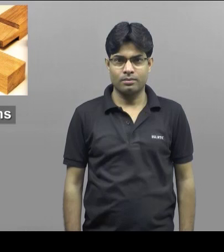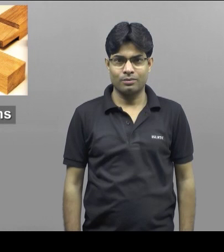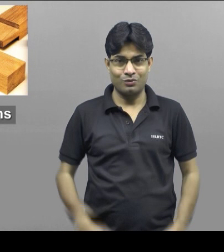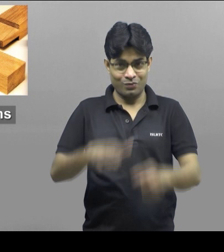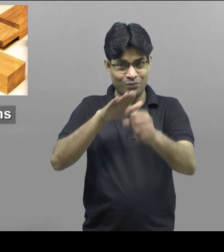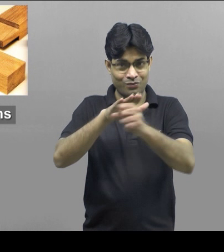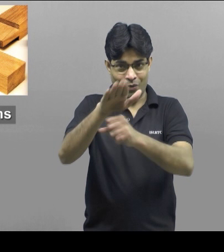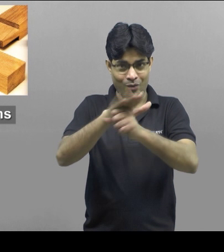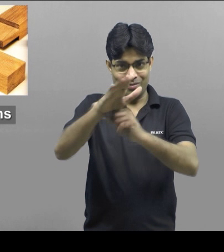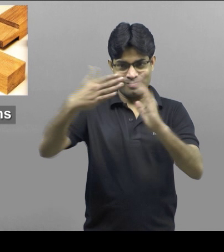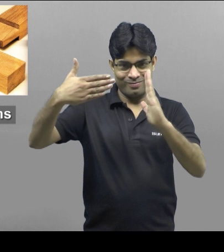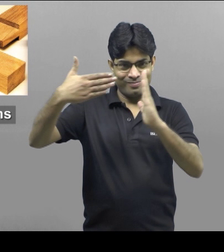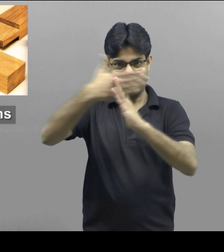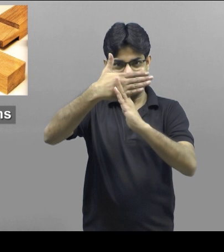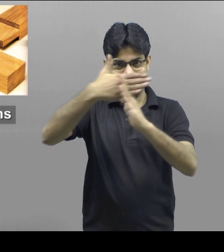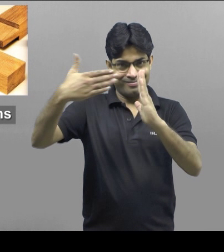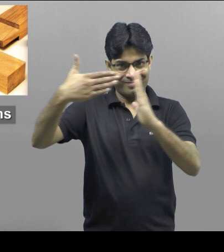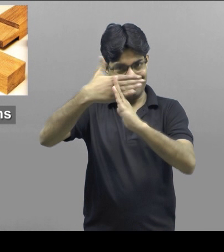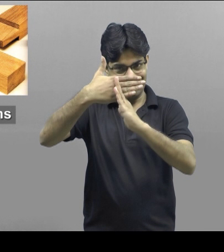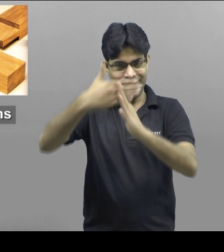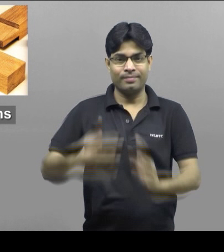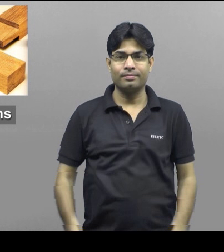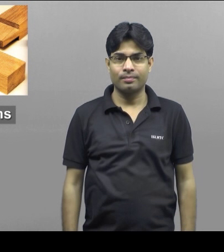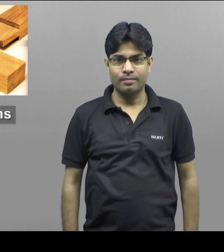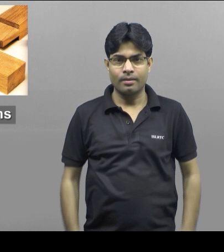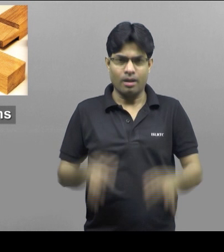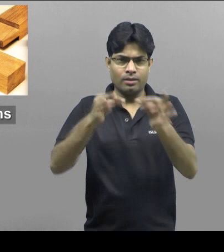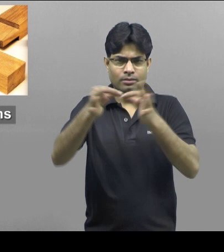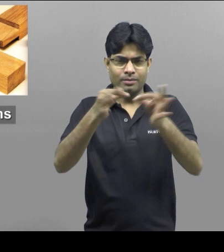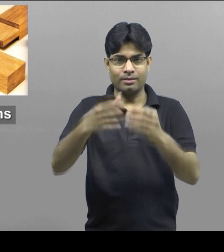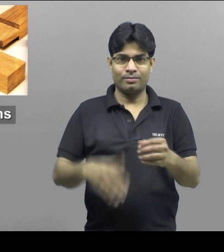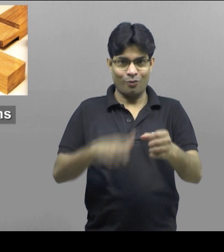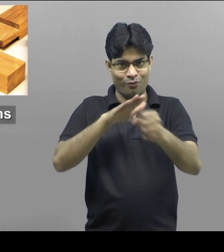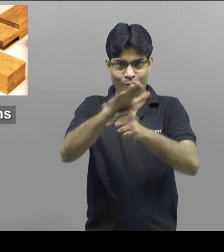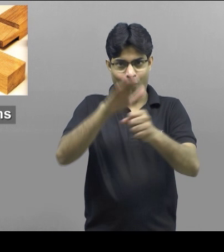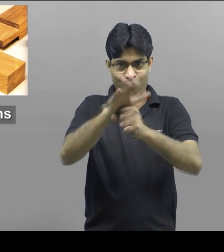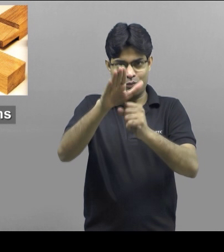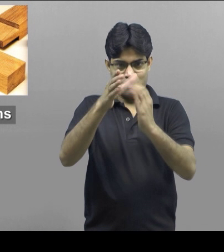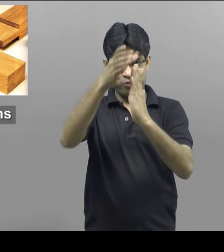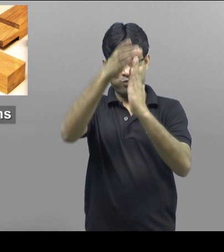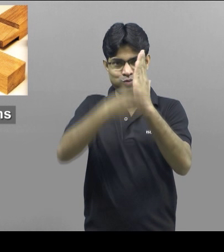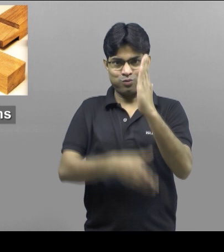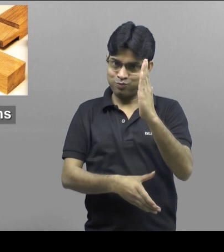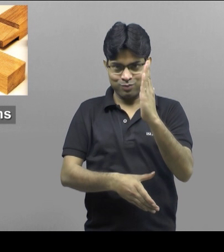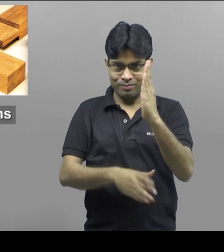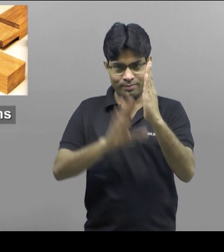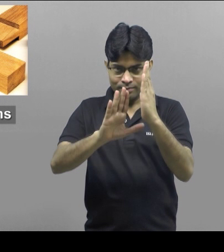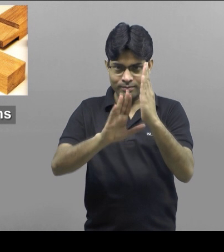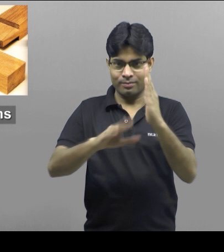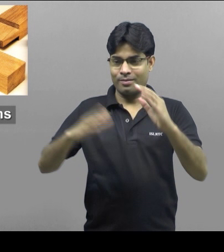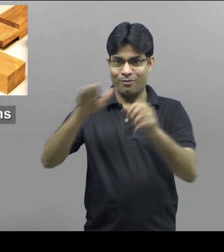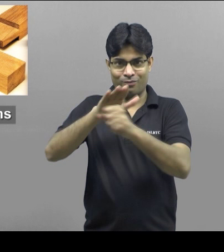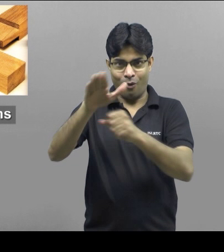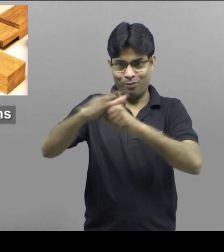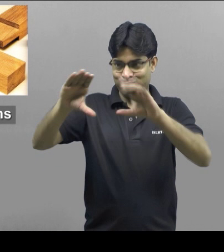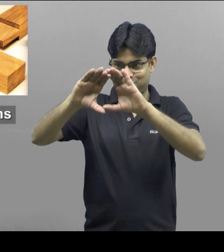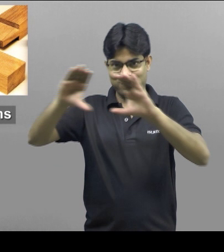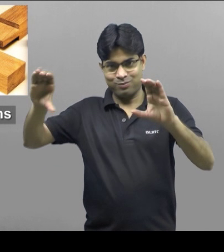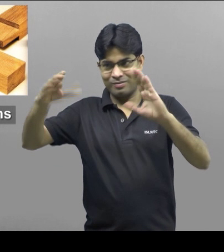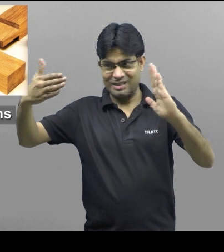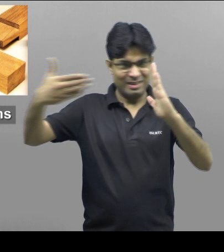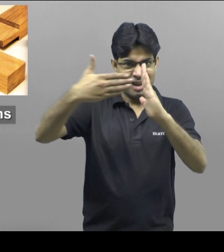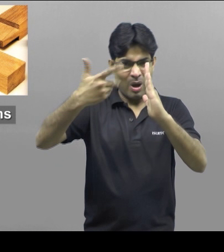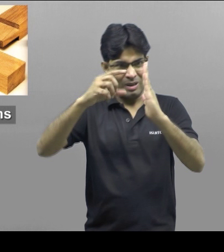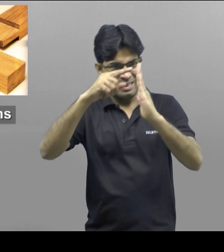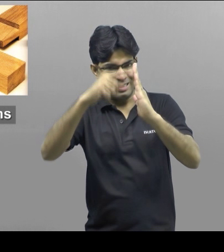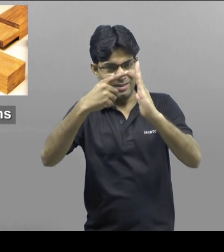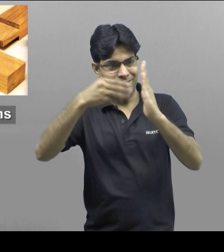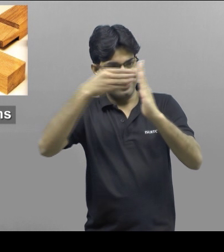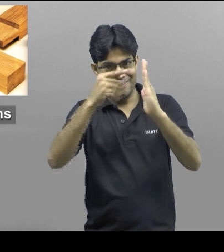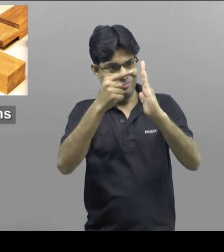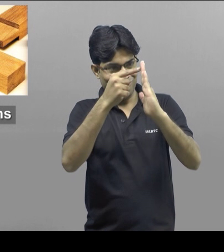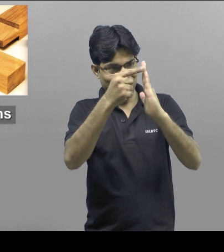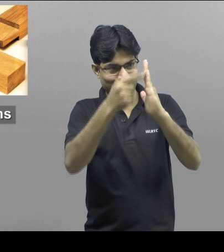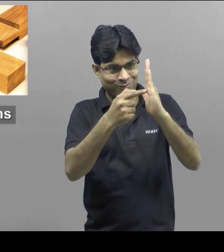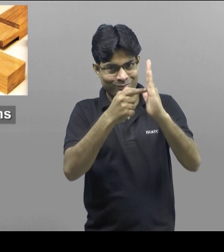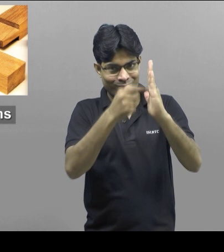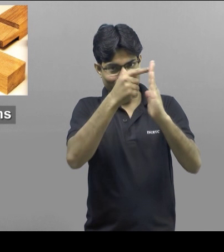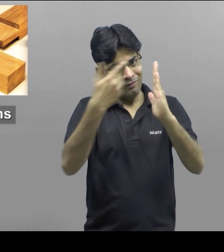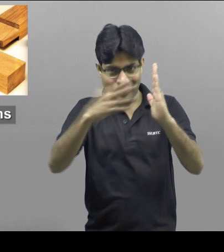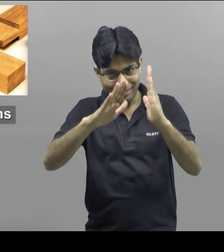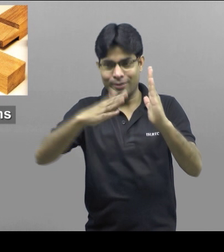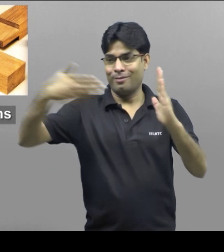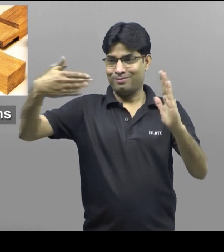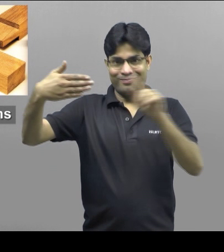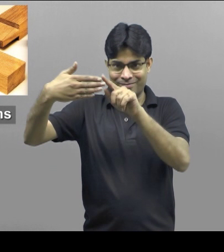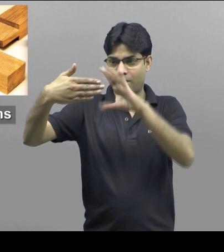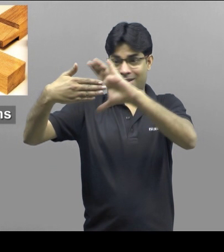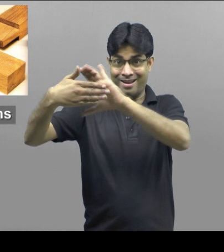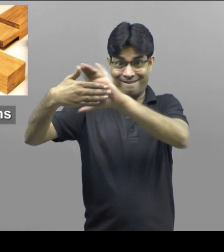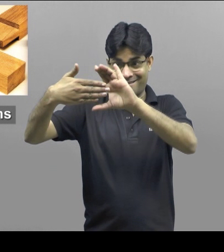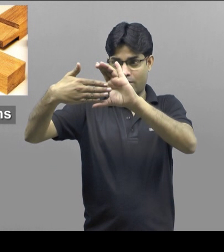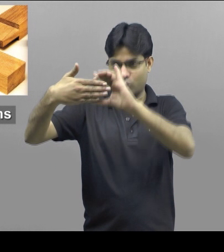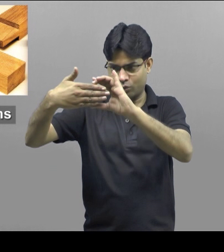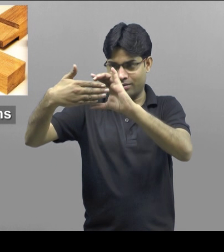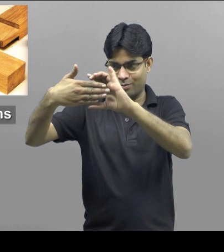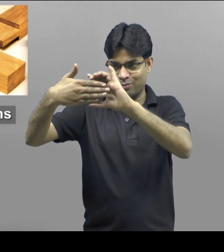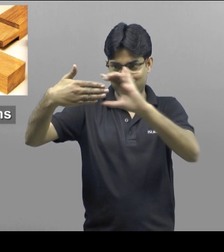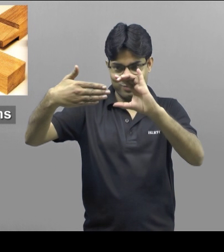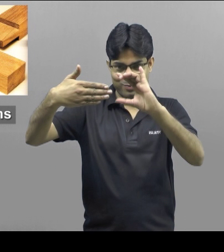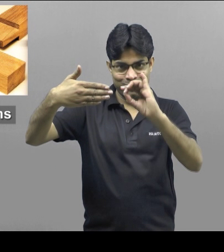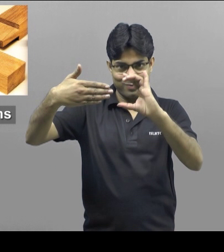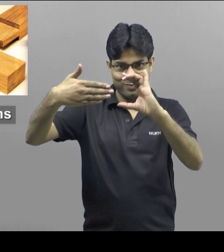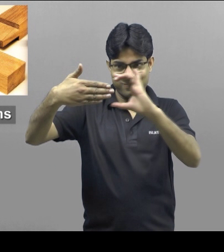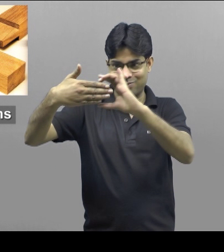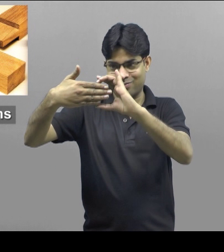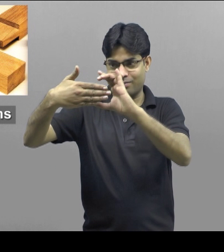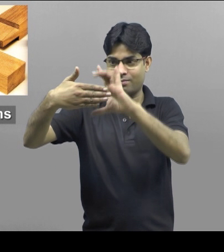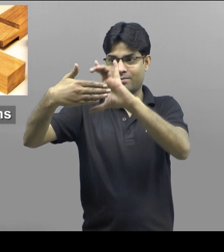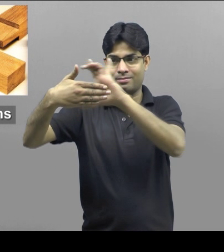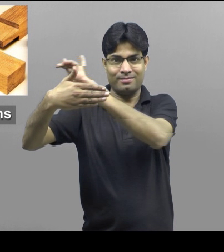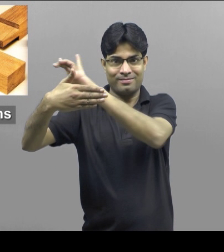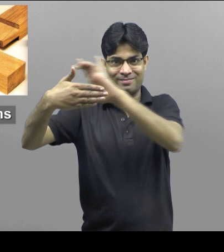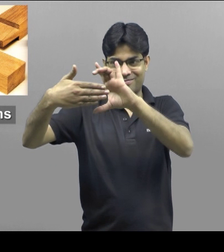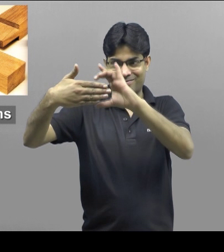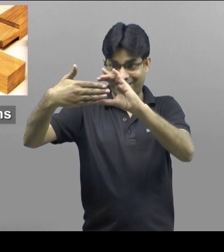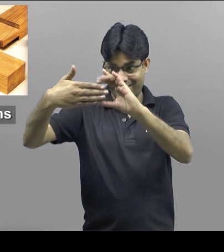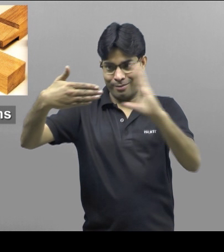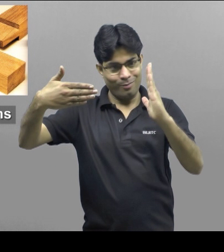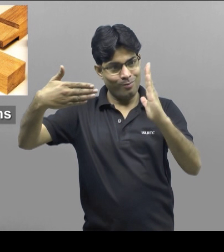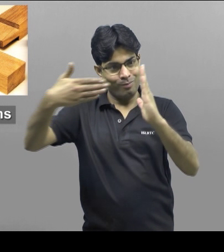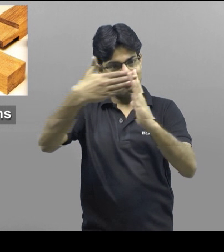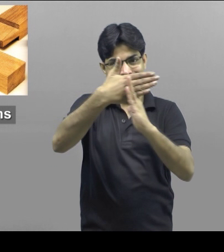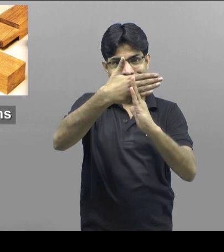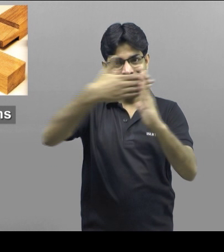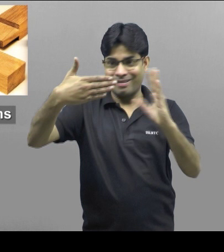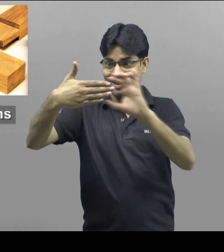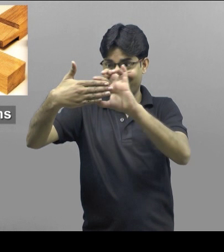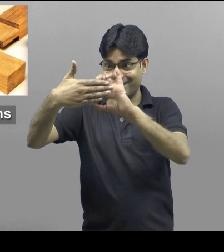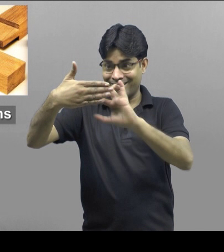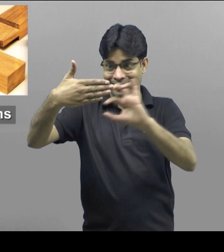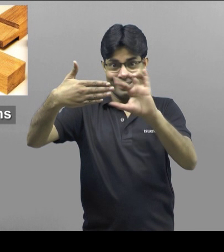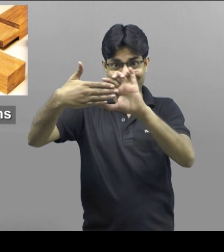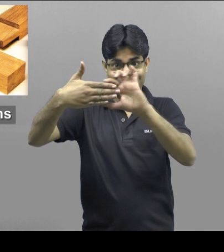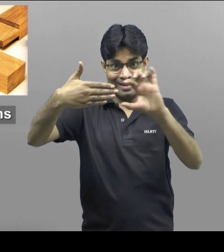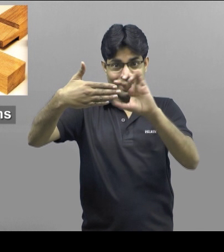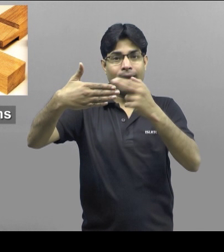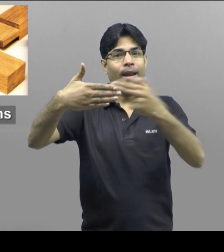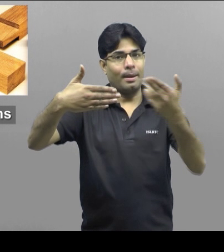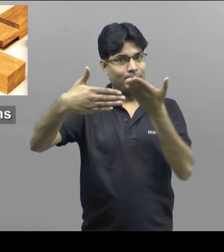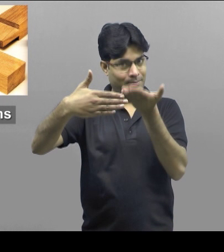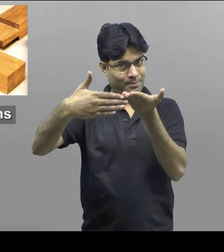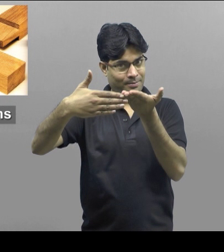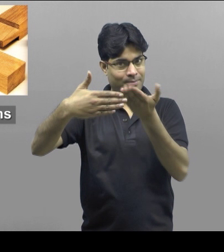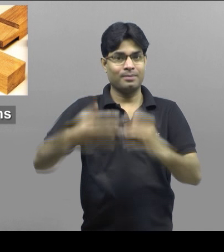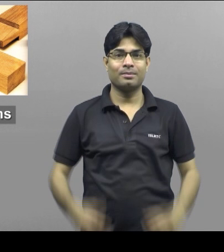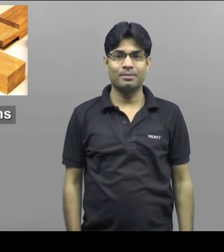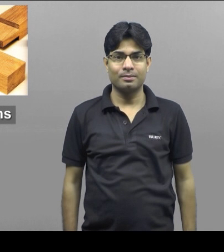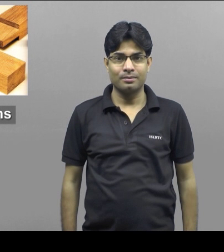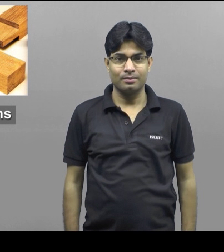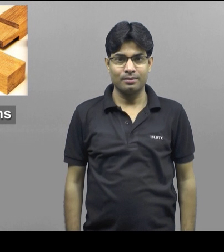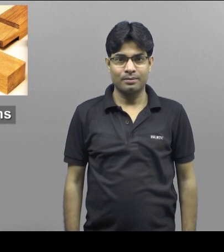Tenons